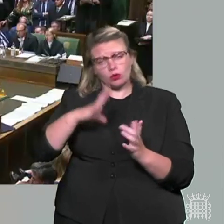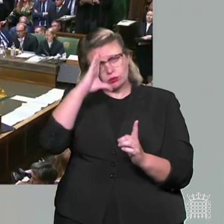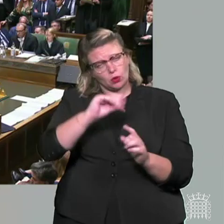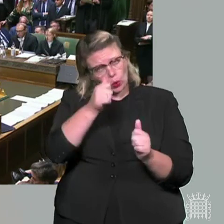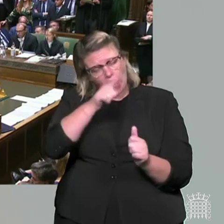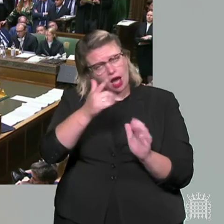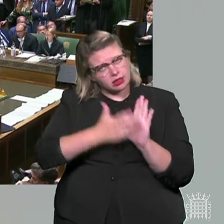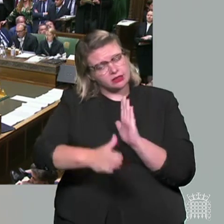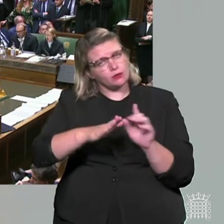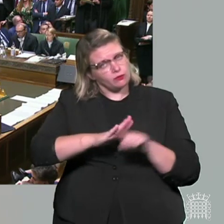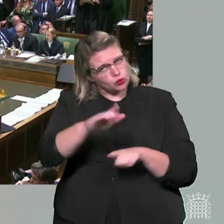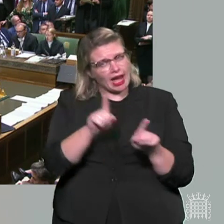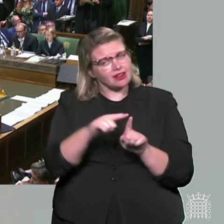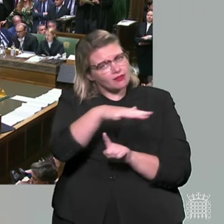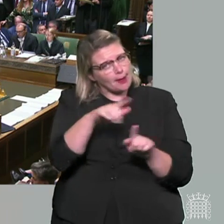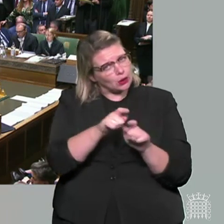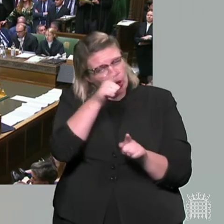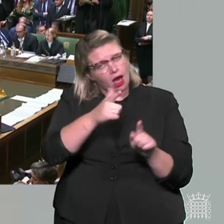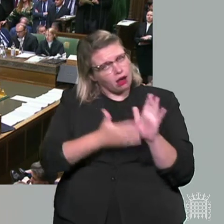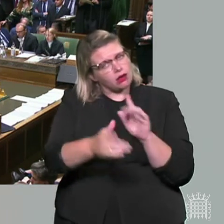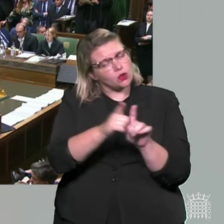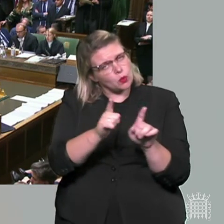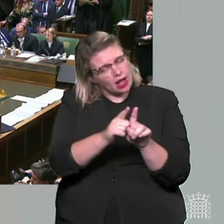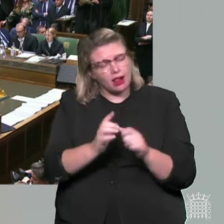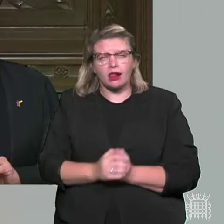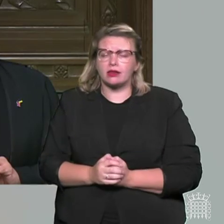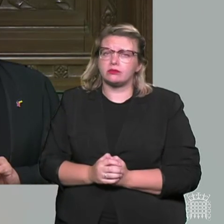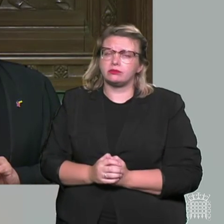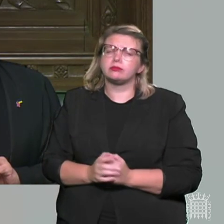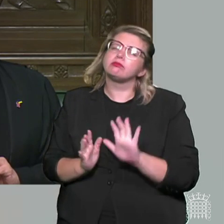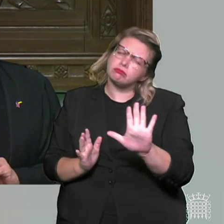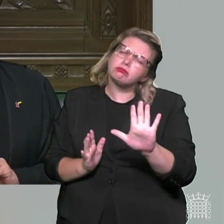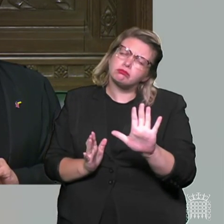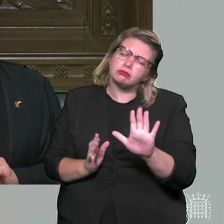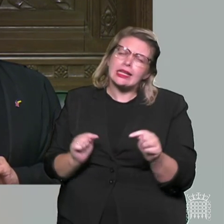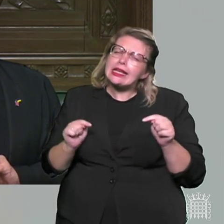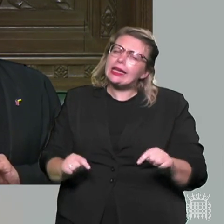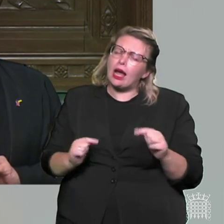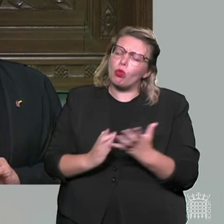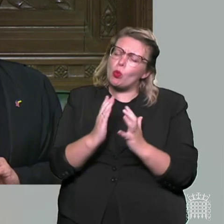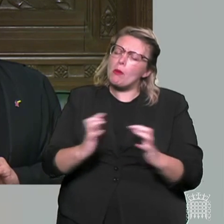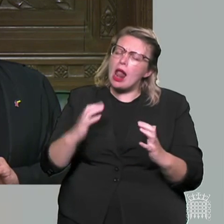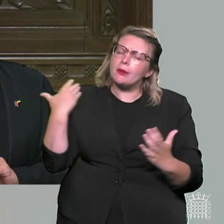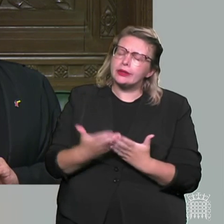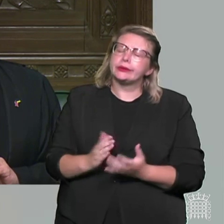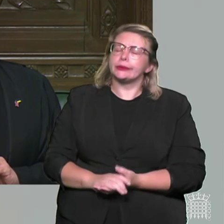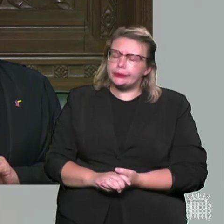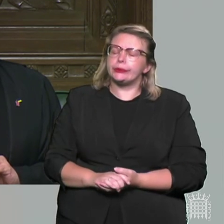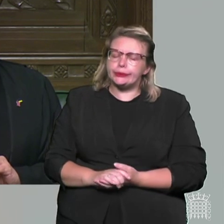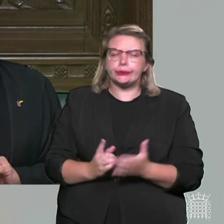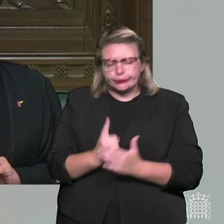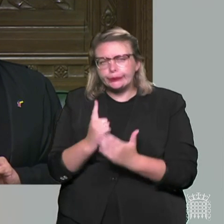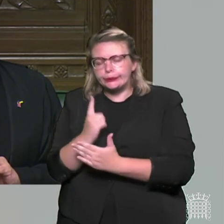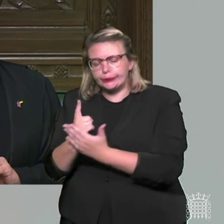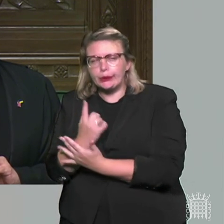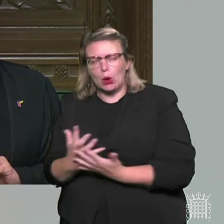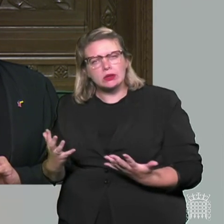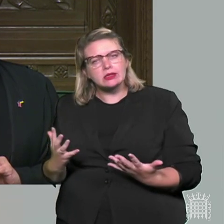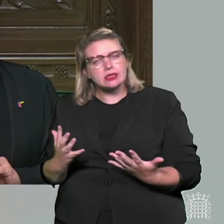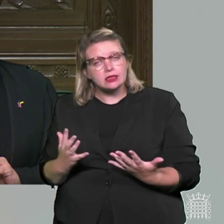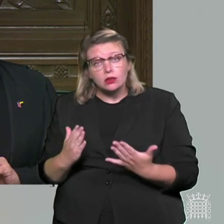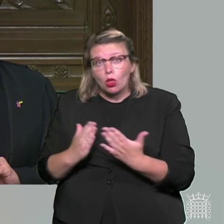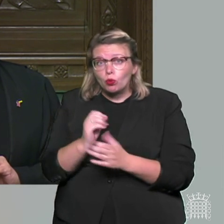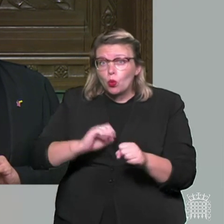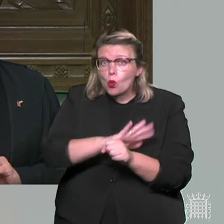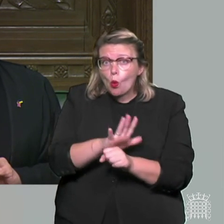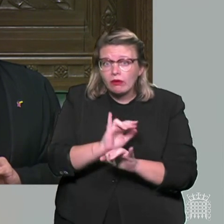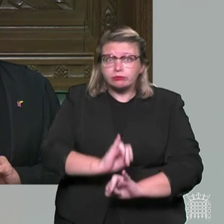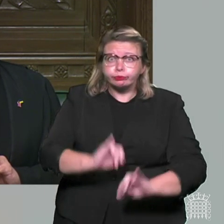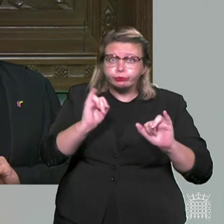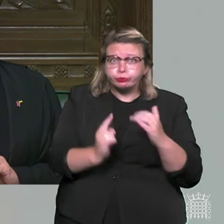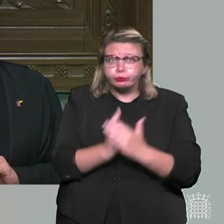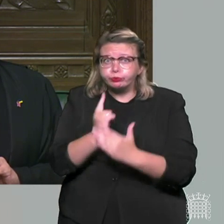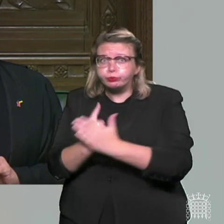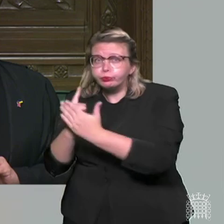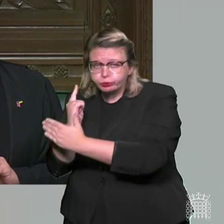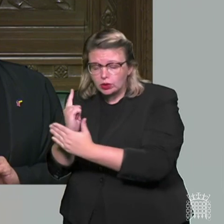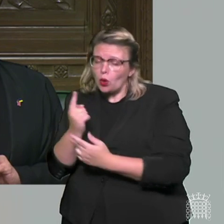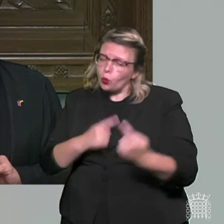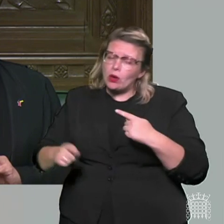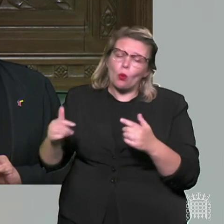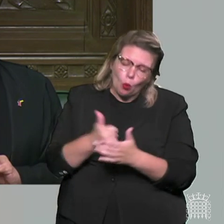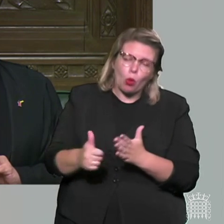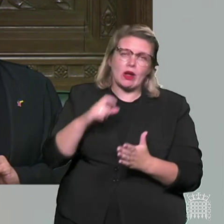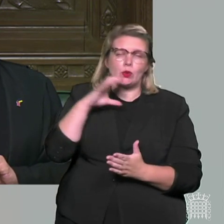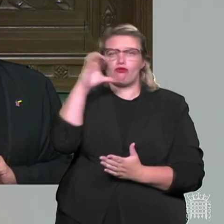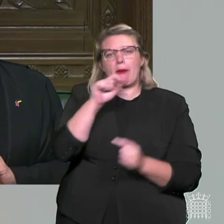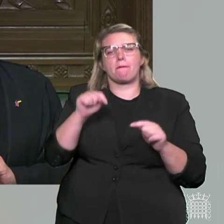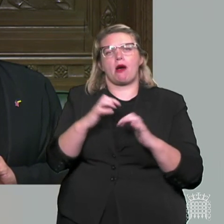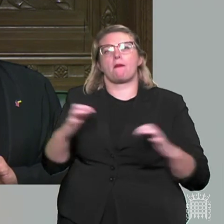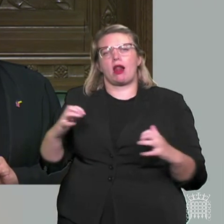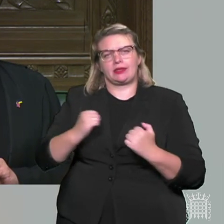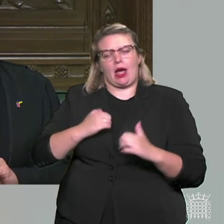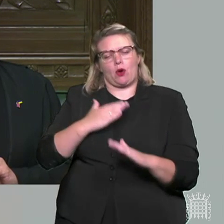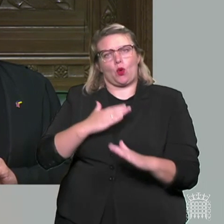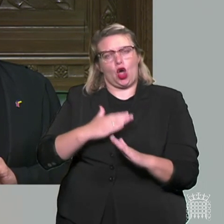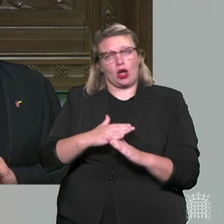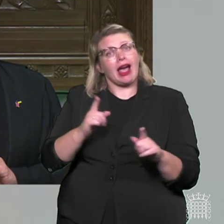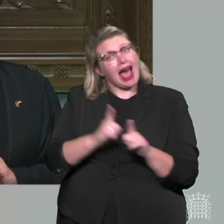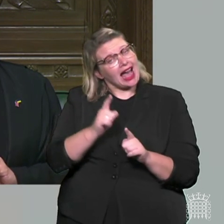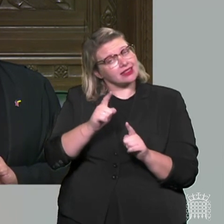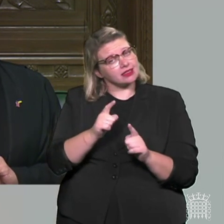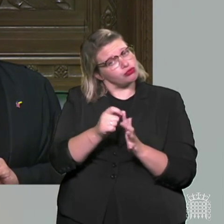Such terror by the Provisional IRA was barbaric and shameful, bringing untold grief to countless families.